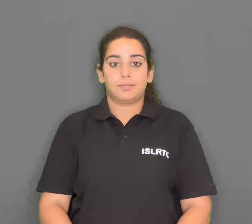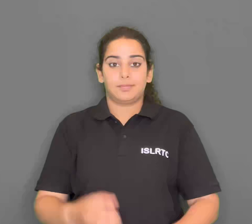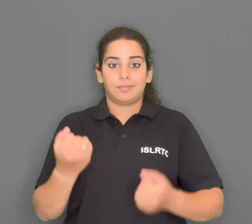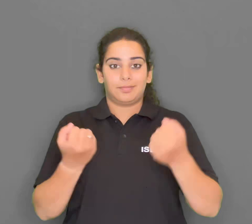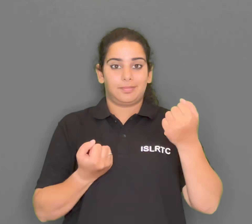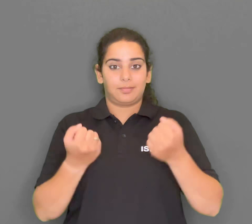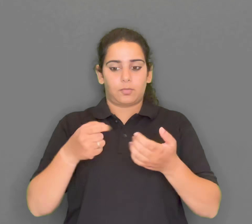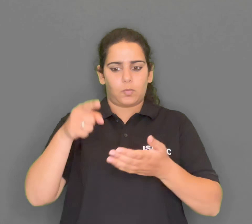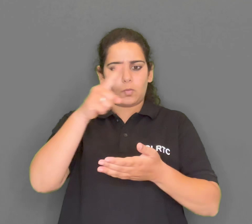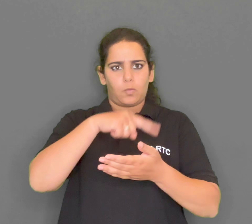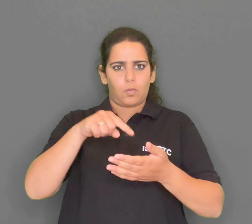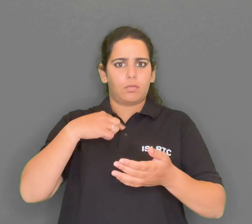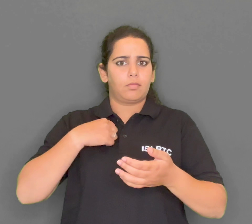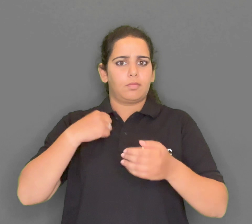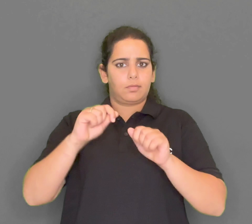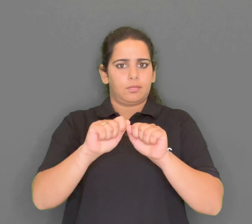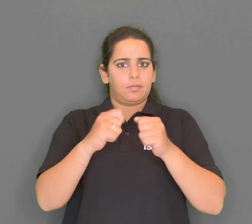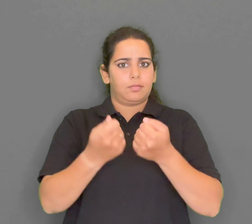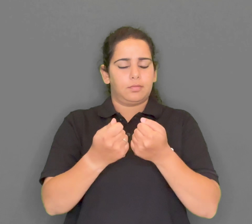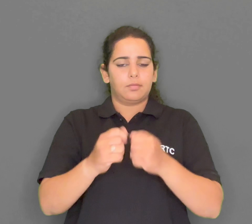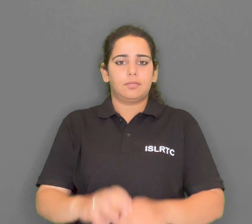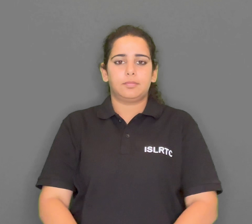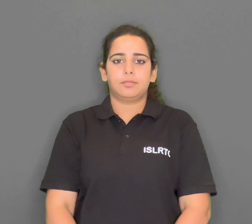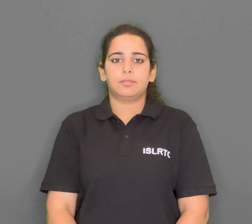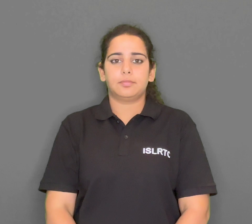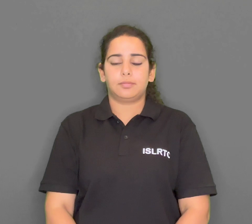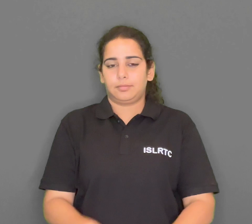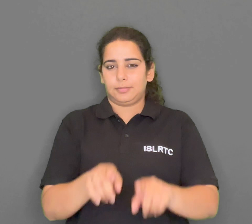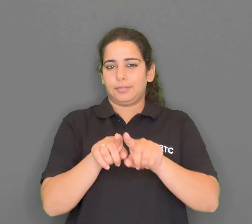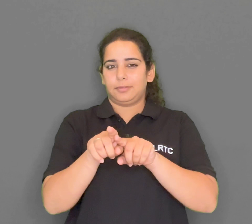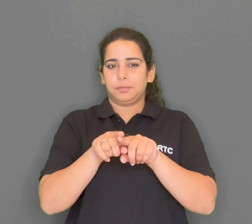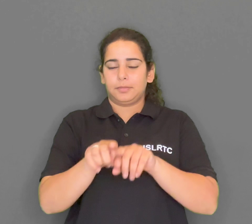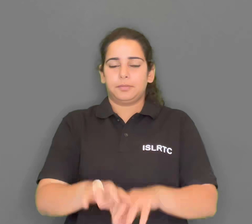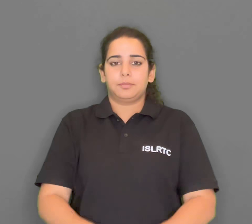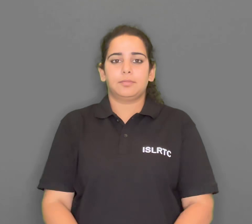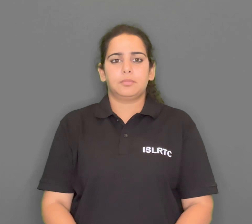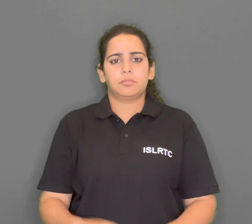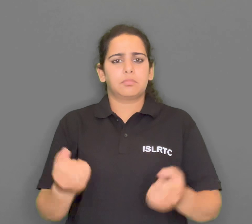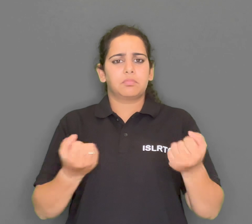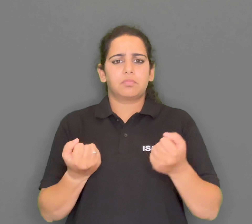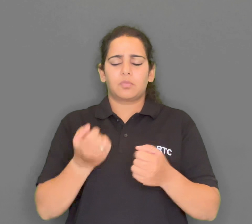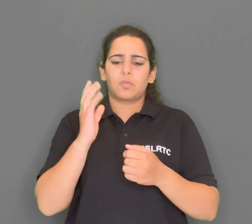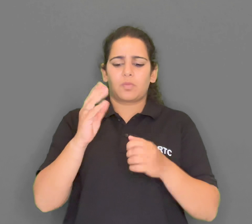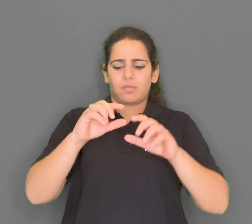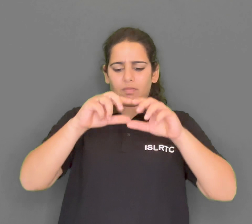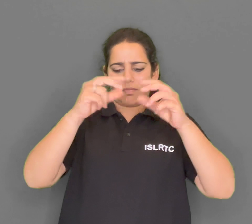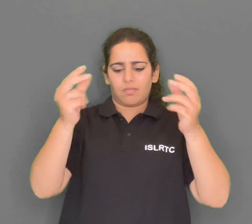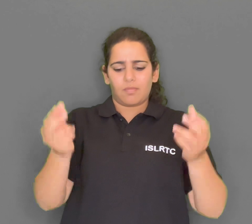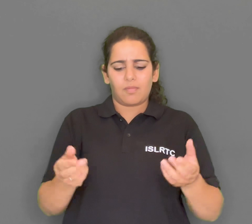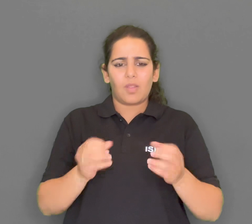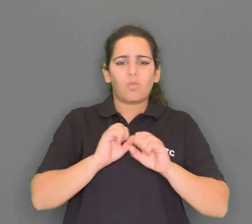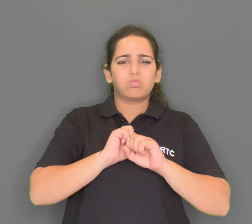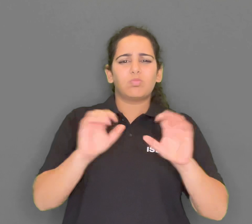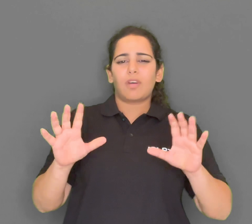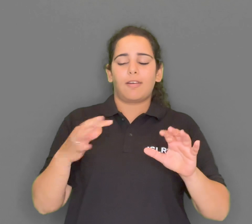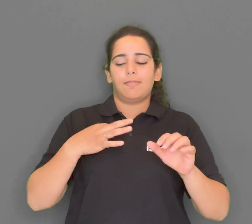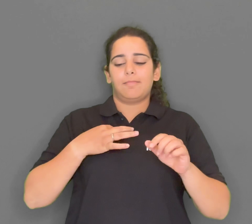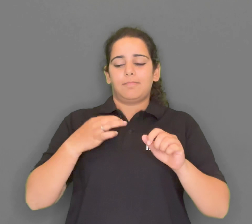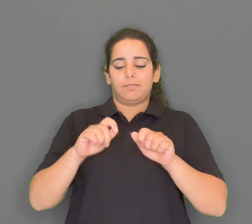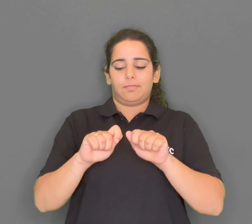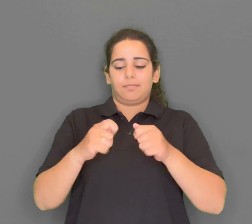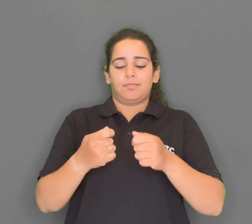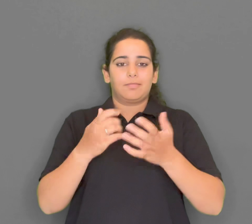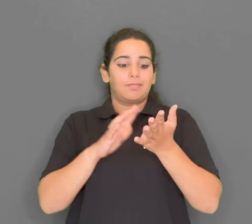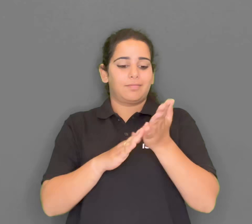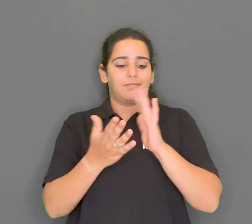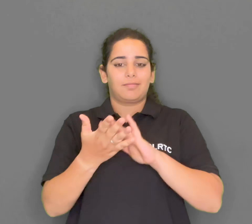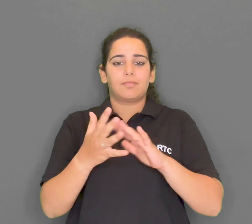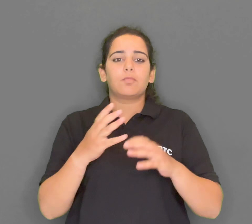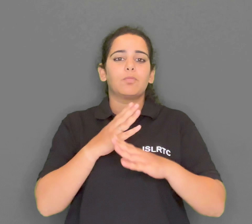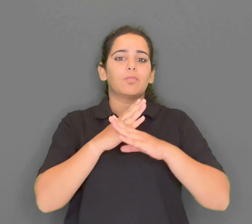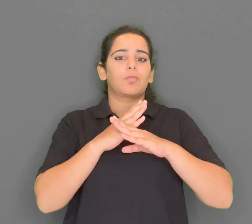STEERING The Action Of Steering A Vehicle, Vessel, Or Aircraft.